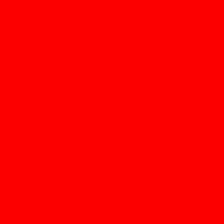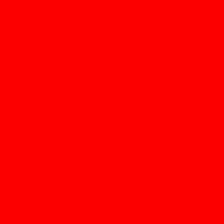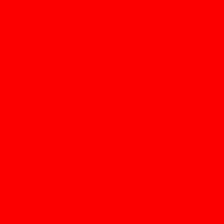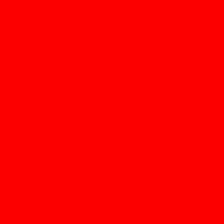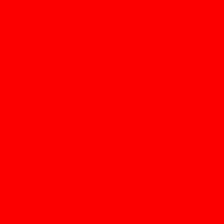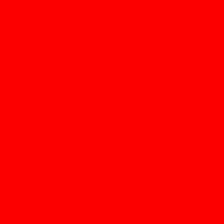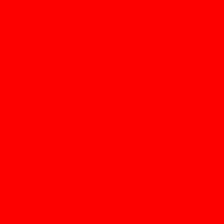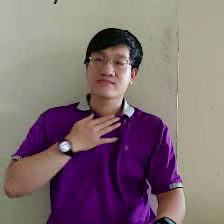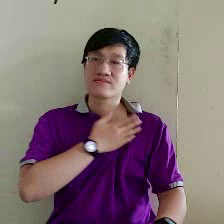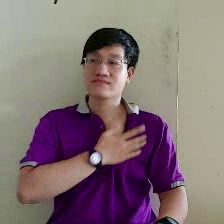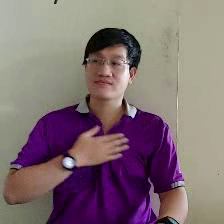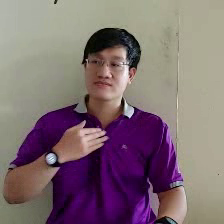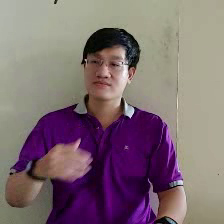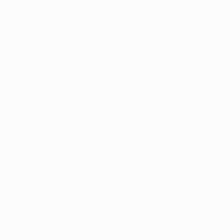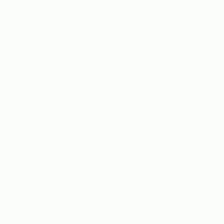Ăn mừng